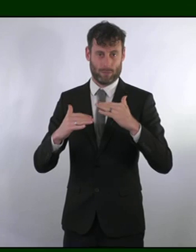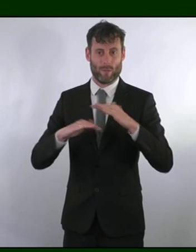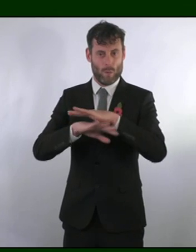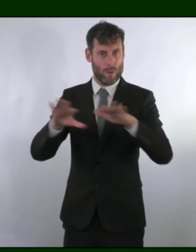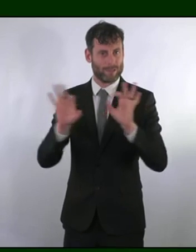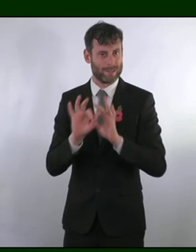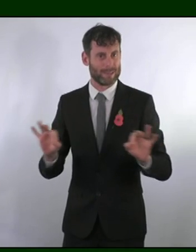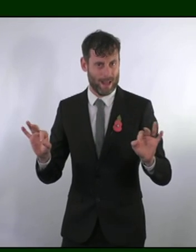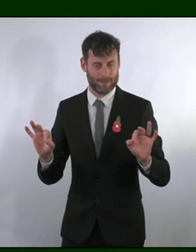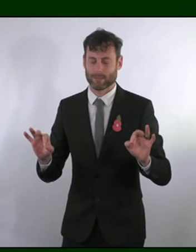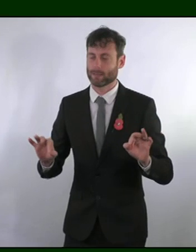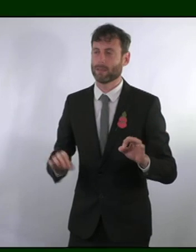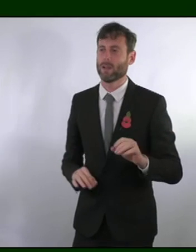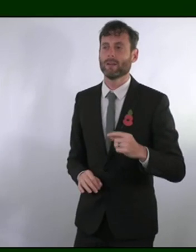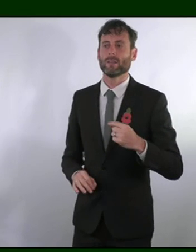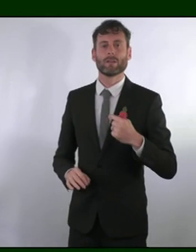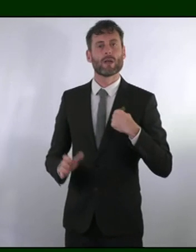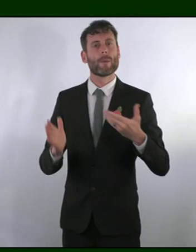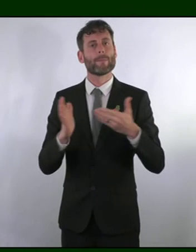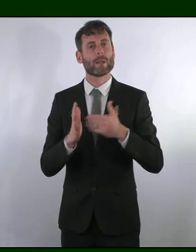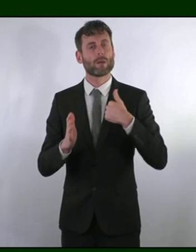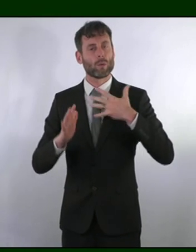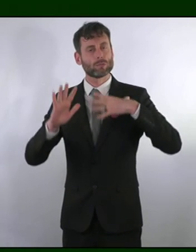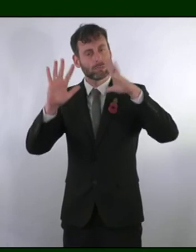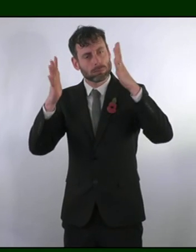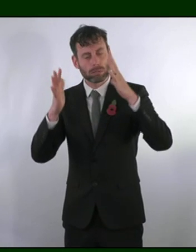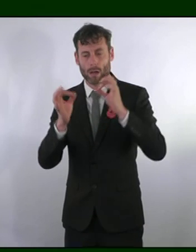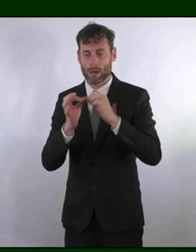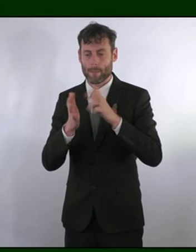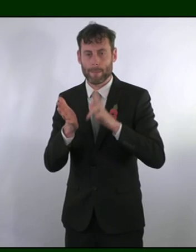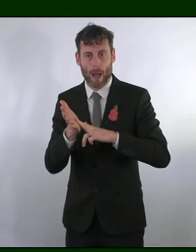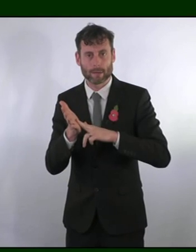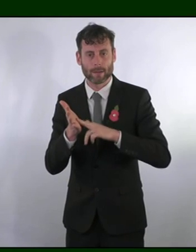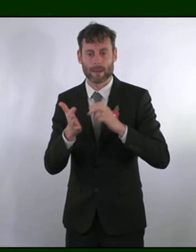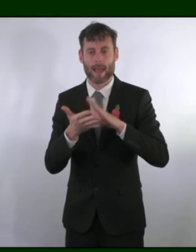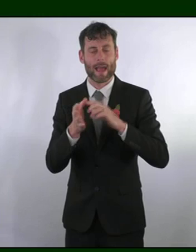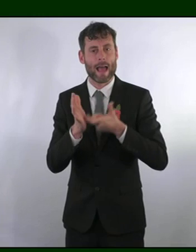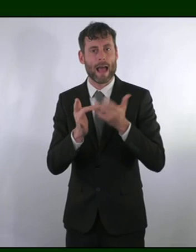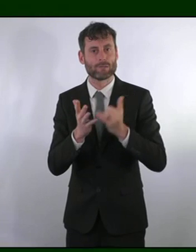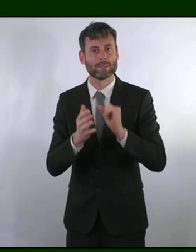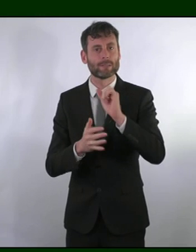I also want to send our best wishes to Joe Biden and Kamala Harris on winning the election in north America.